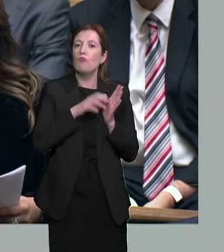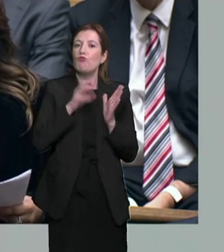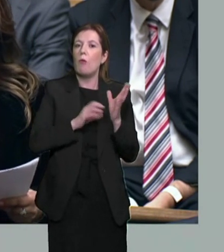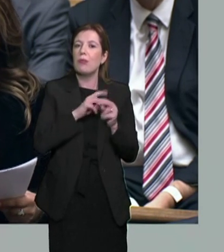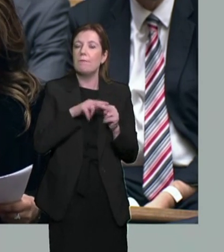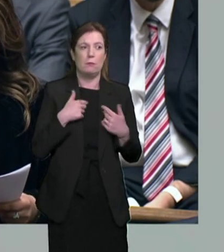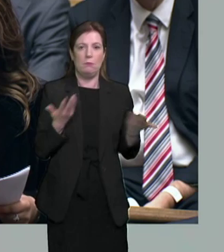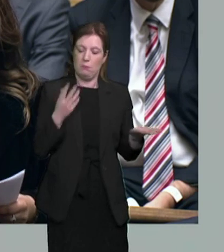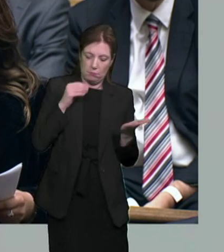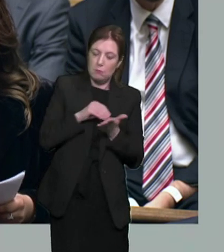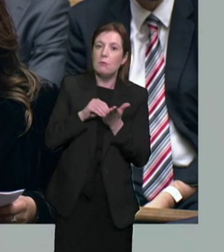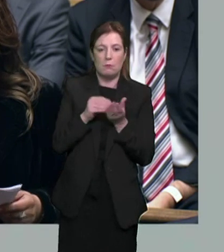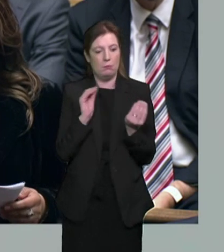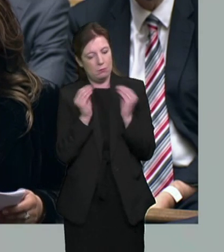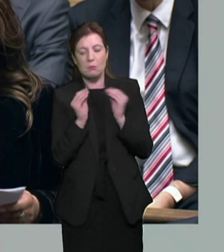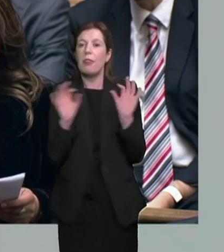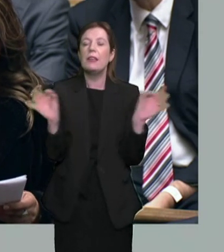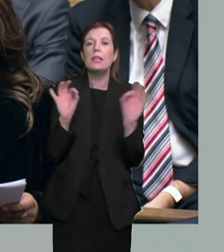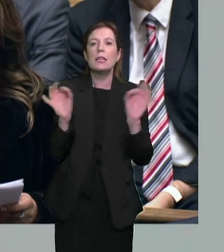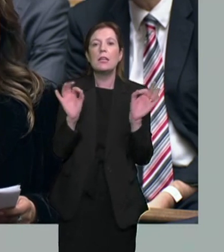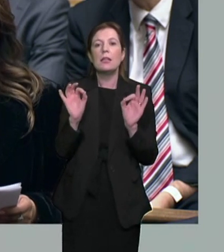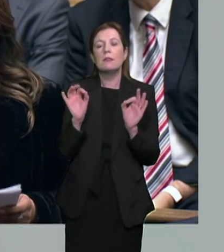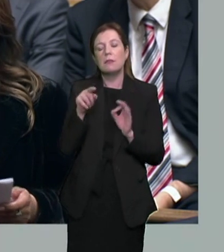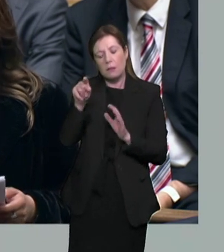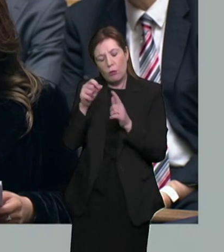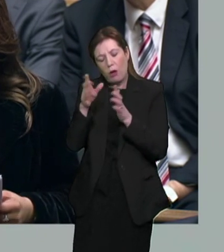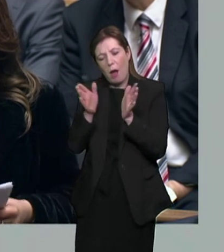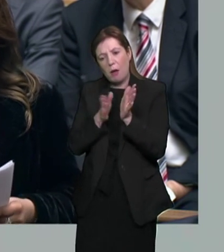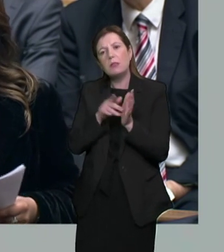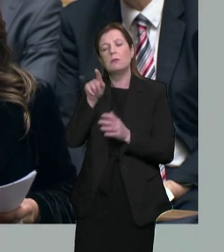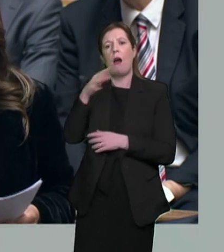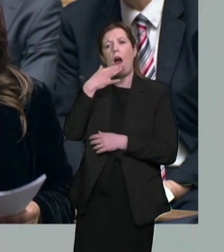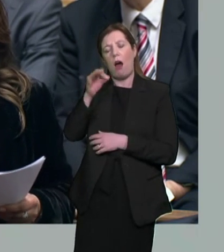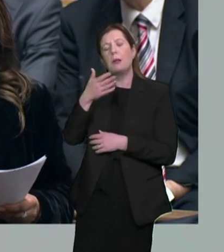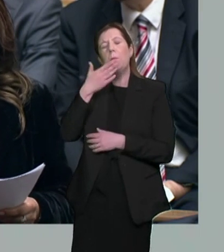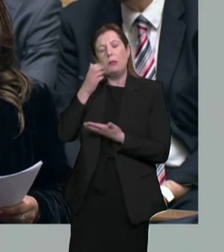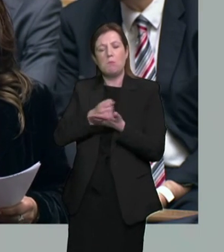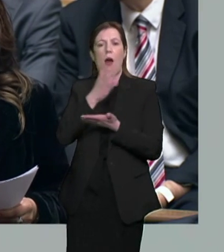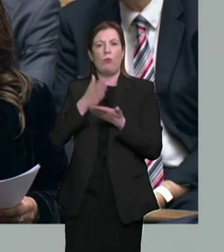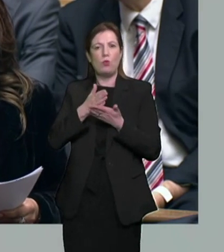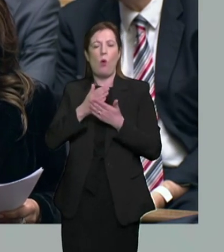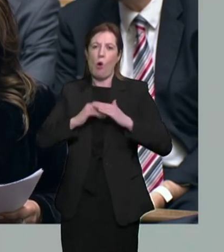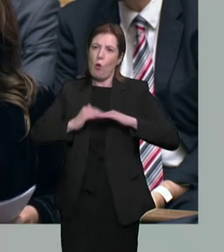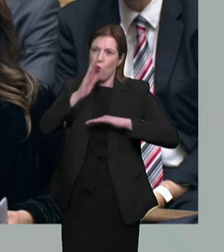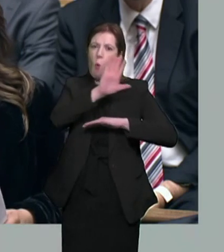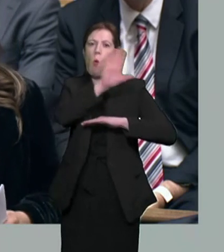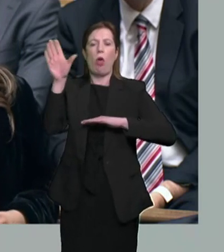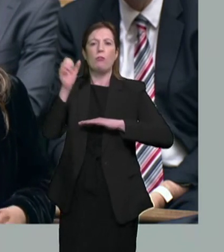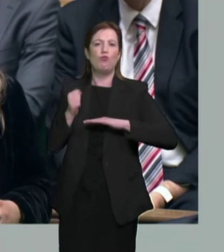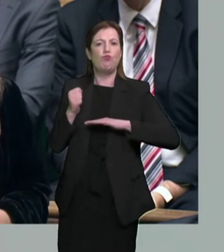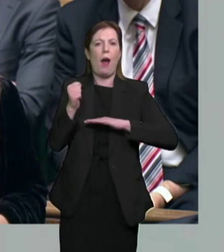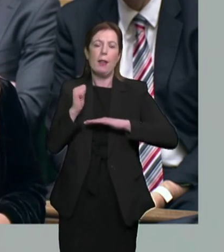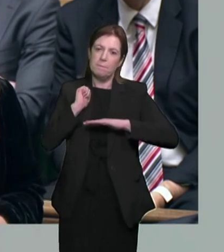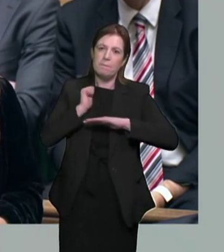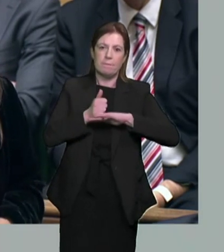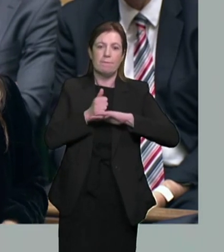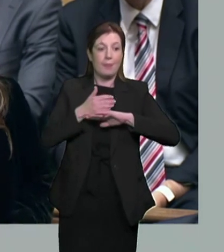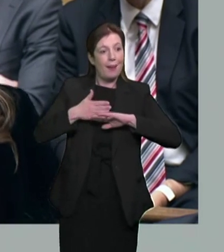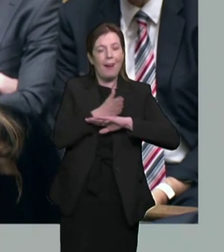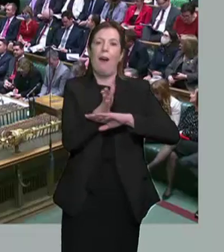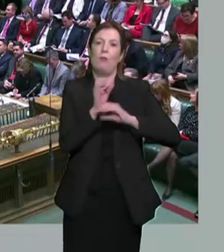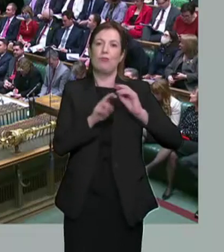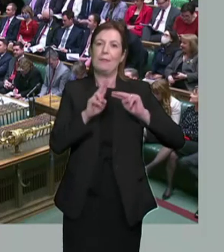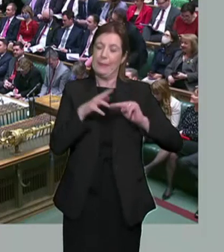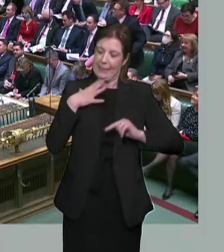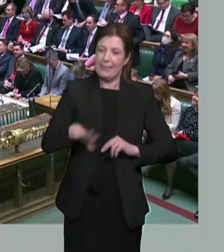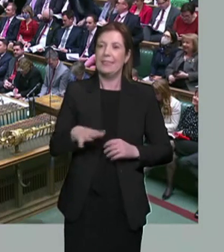So will the Prime Minister look again at this issue and commit to delivering a real northern powerhouse rail, including a stop in Bradford city?